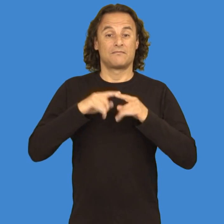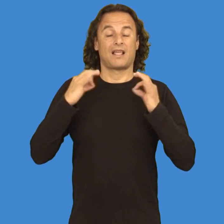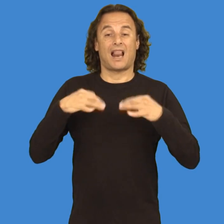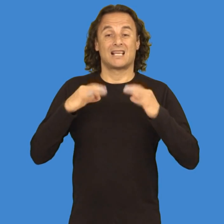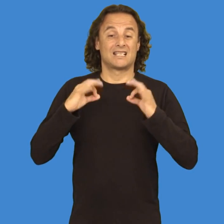normal